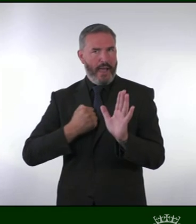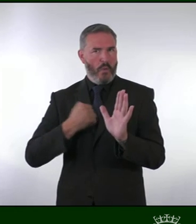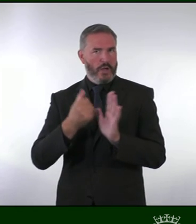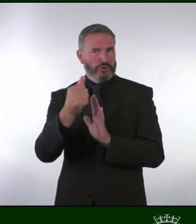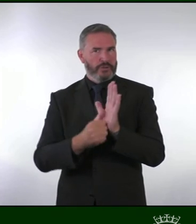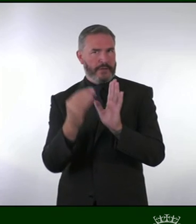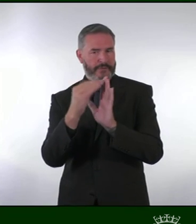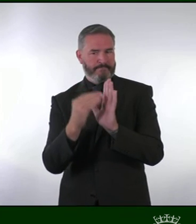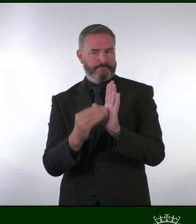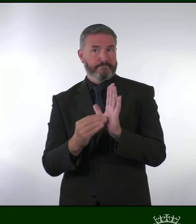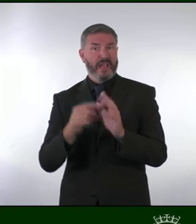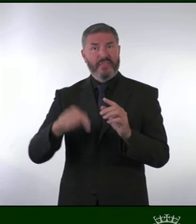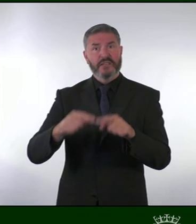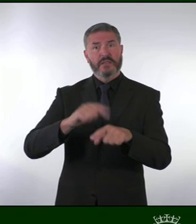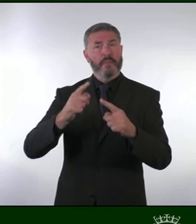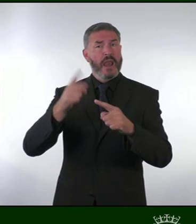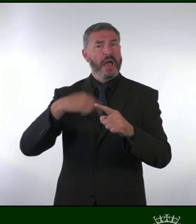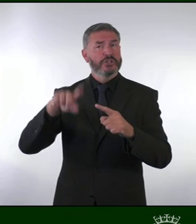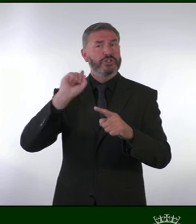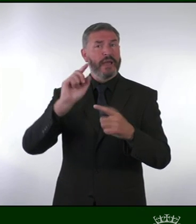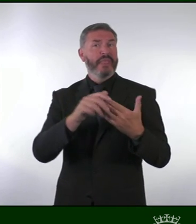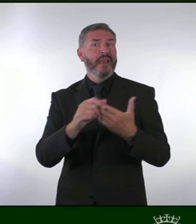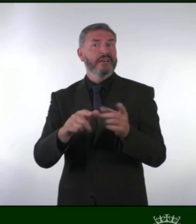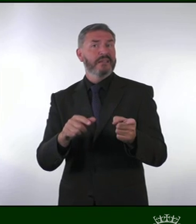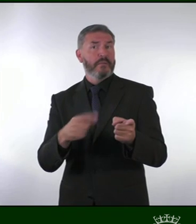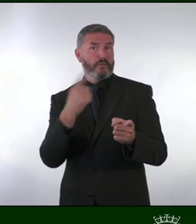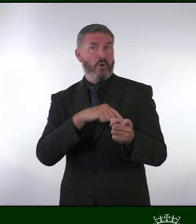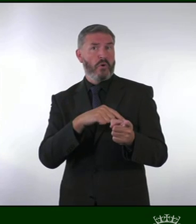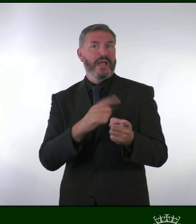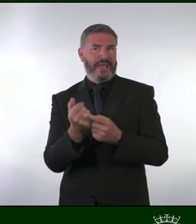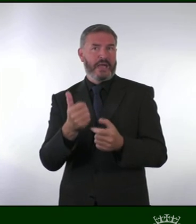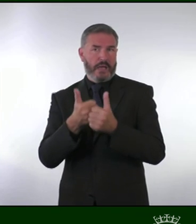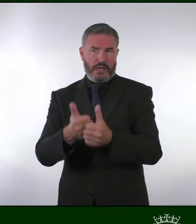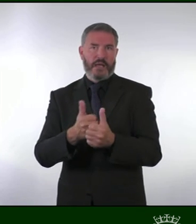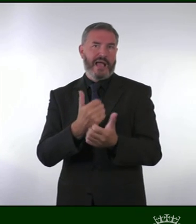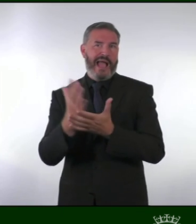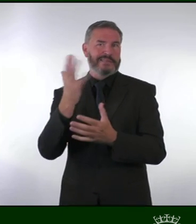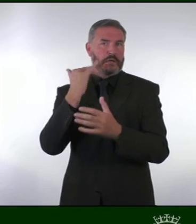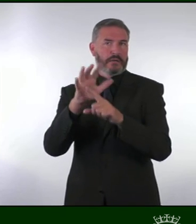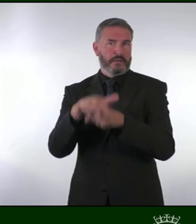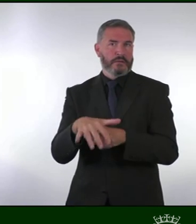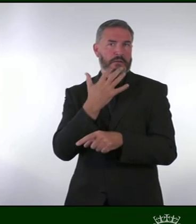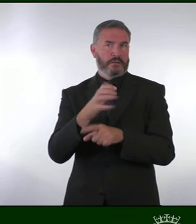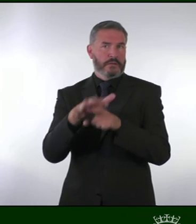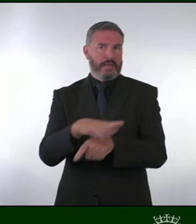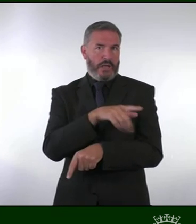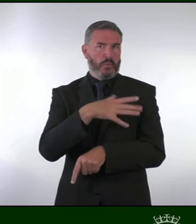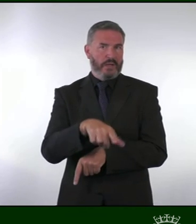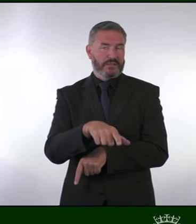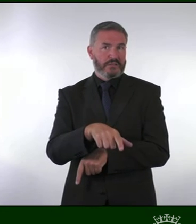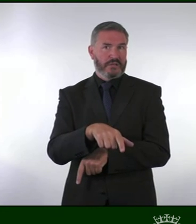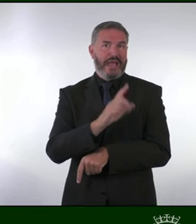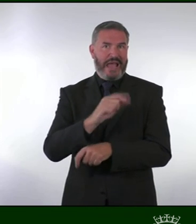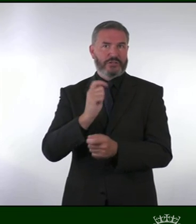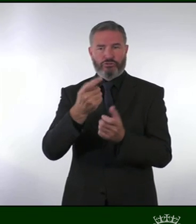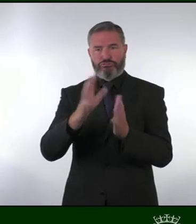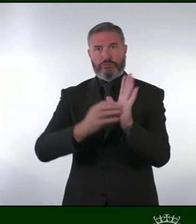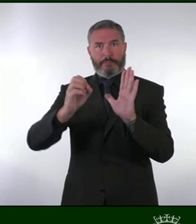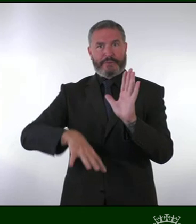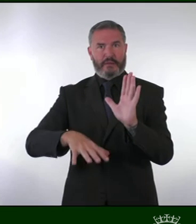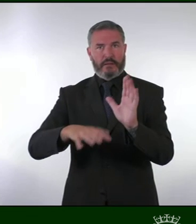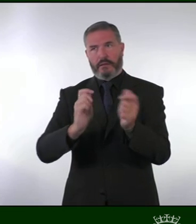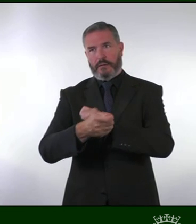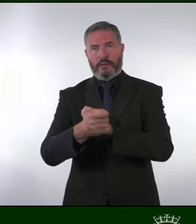A year ago, this was a Leader of the Opposition who was supporting an antisemitism-condoning Labour party and wanted to repeal Brexit.